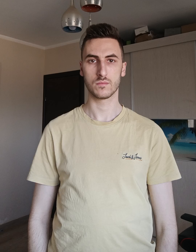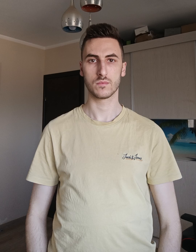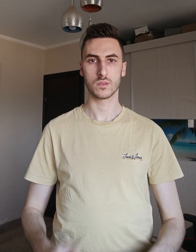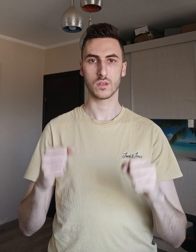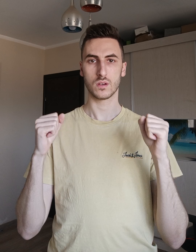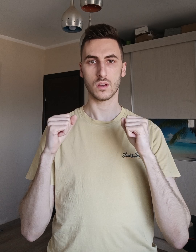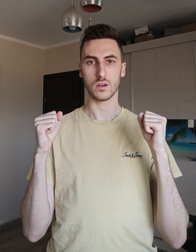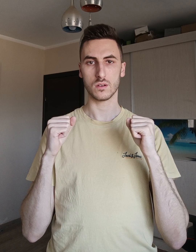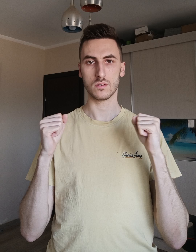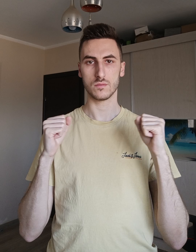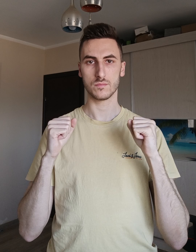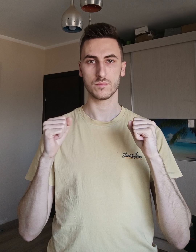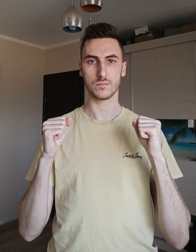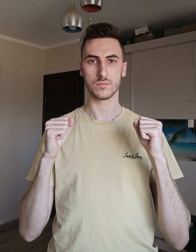קר